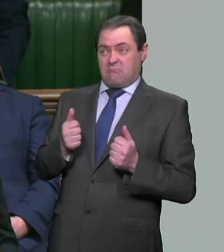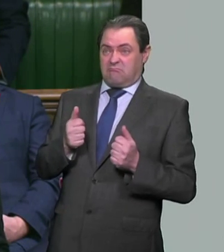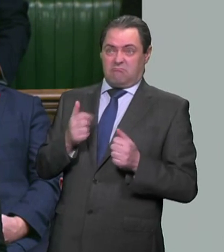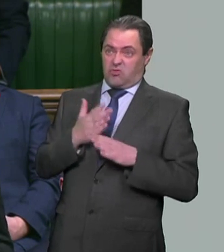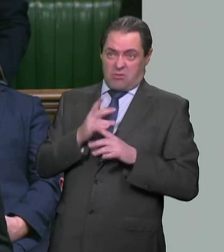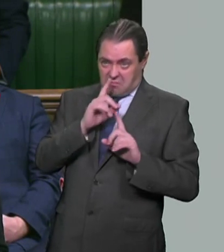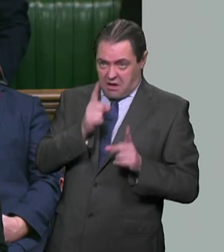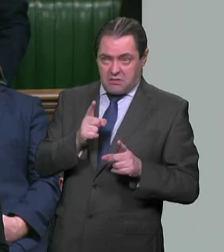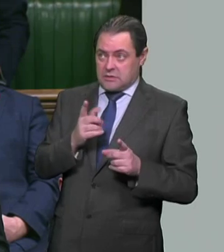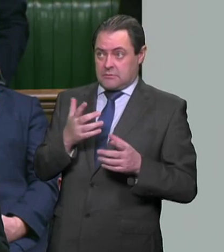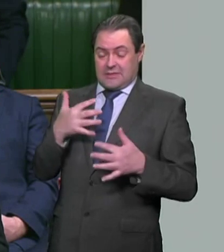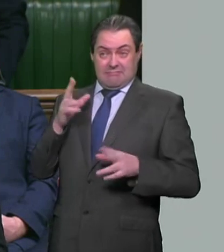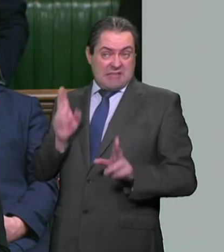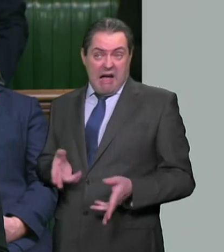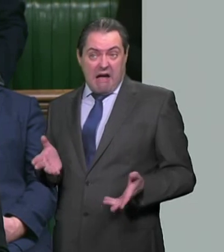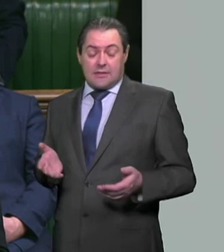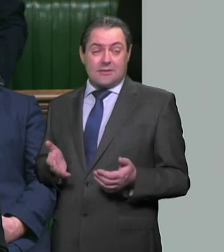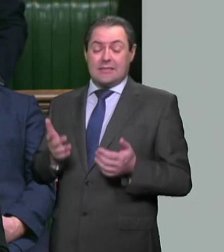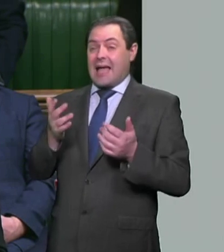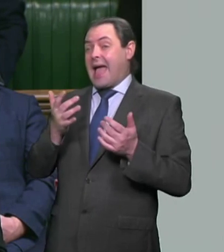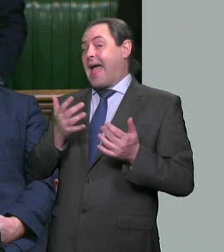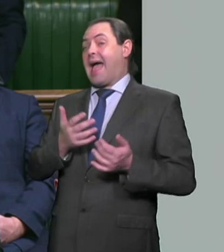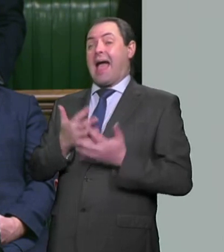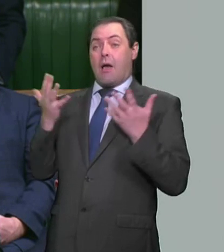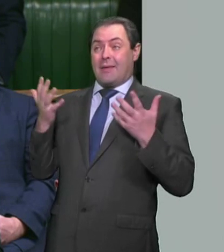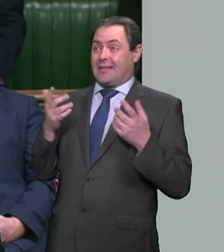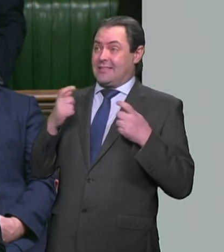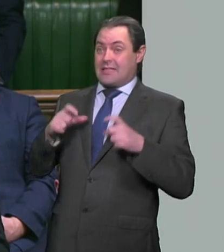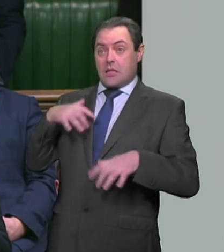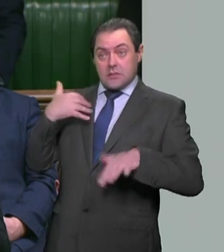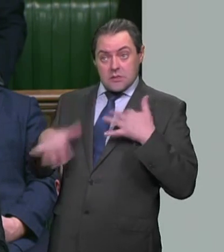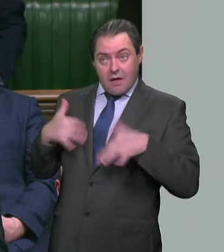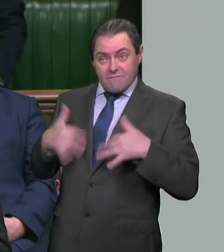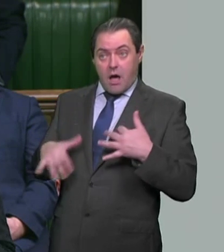It is impossible to know exactly how many women are left suffering.